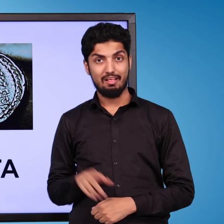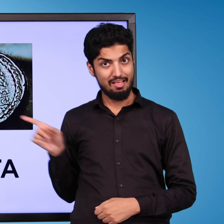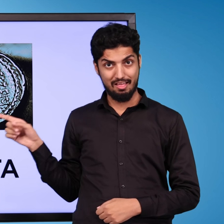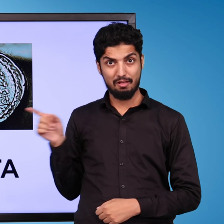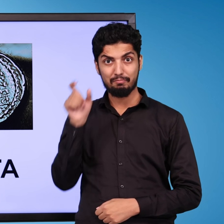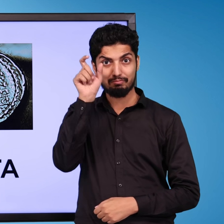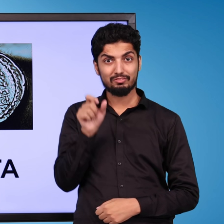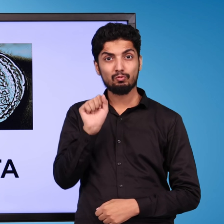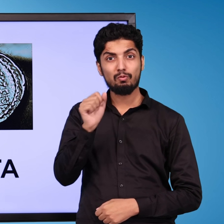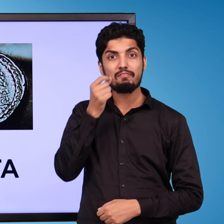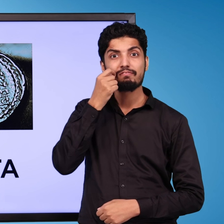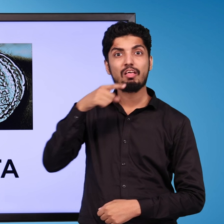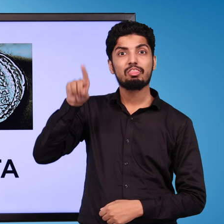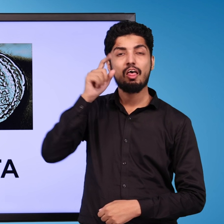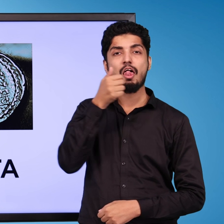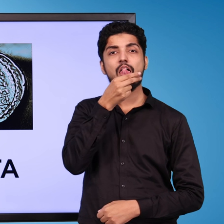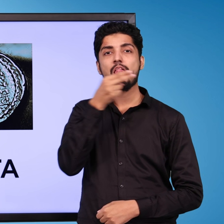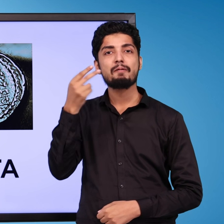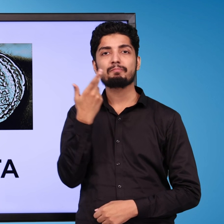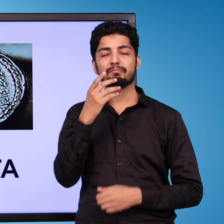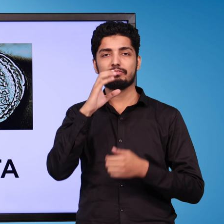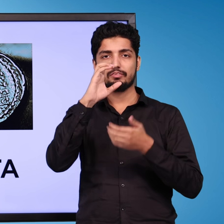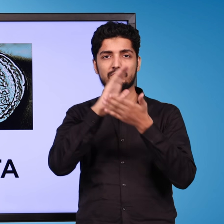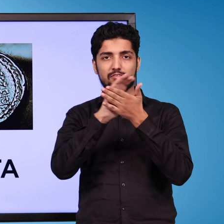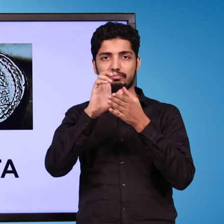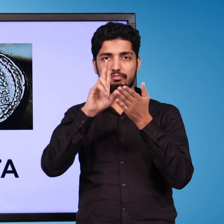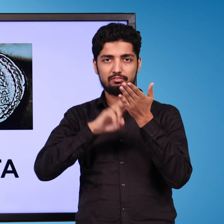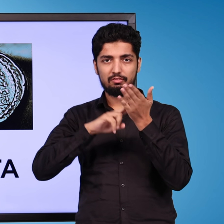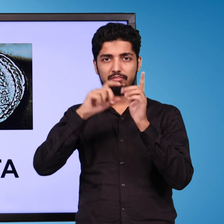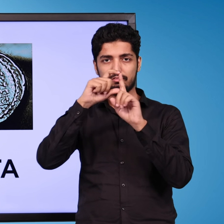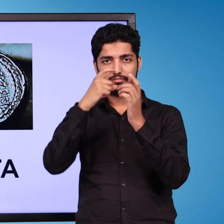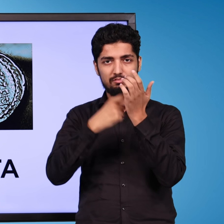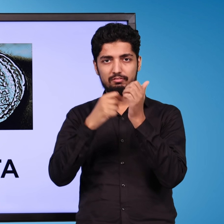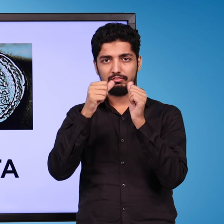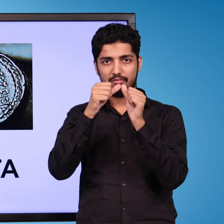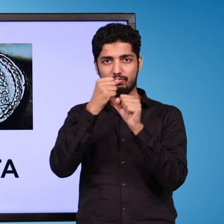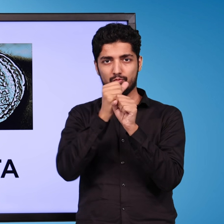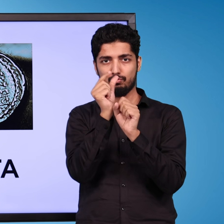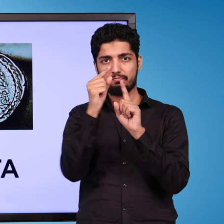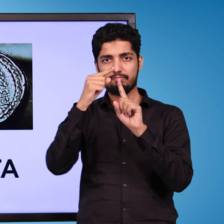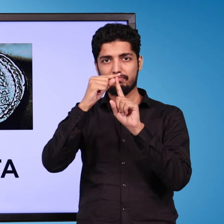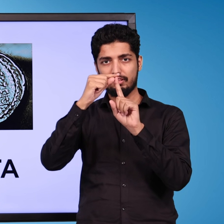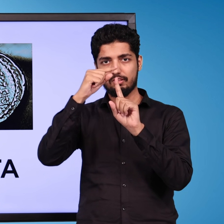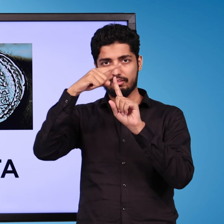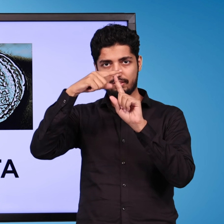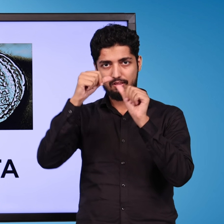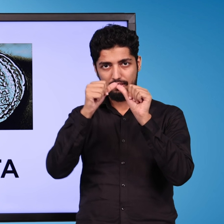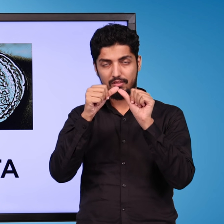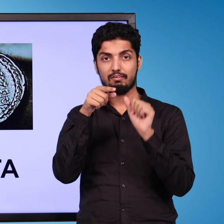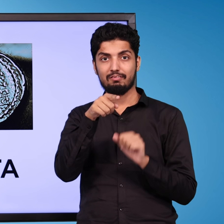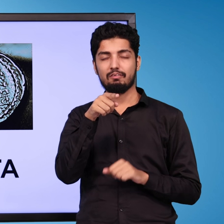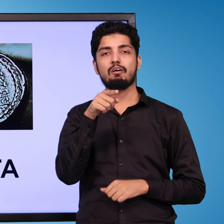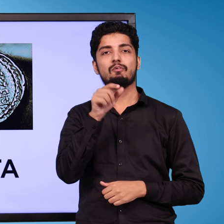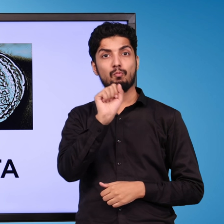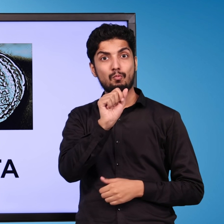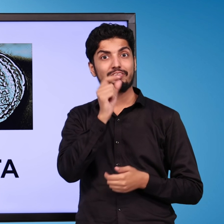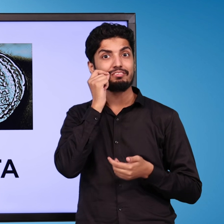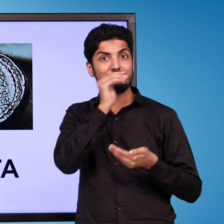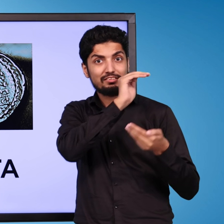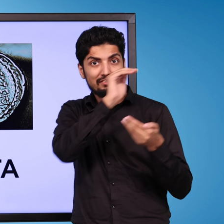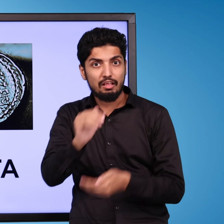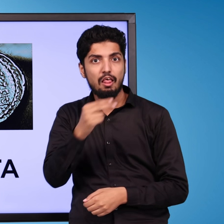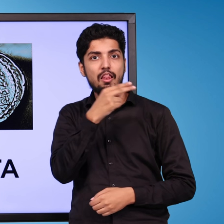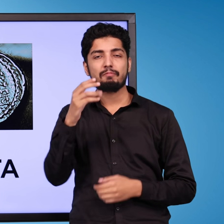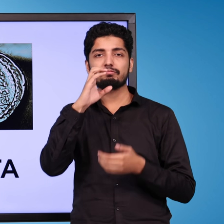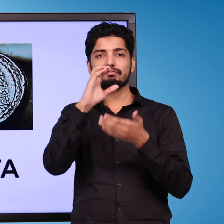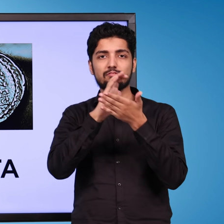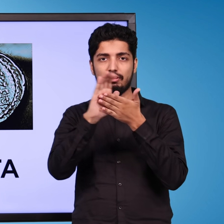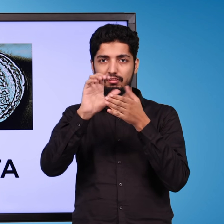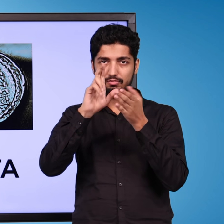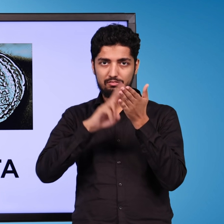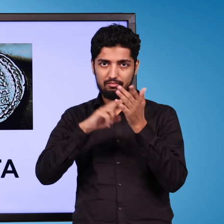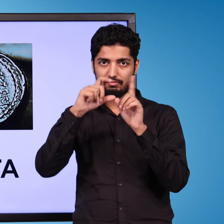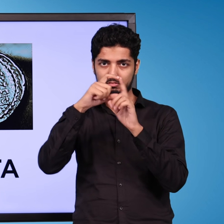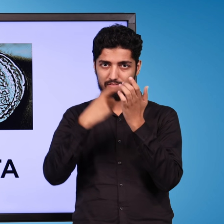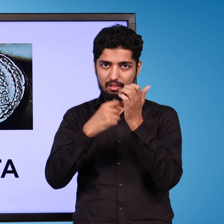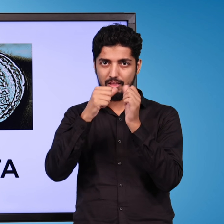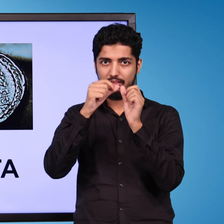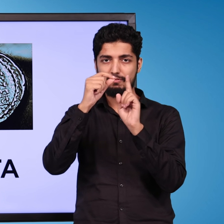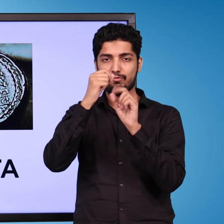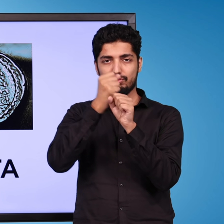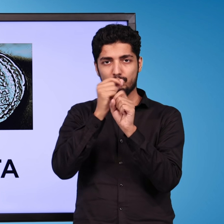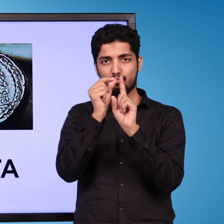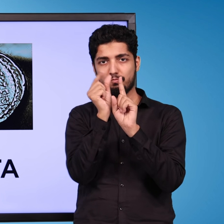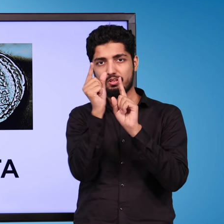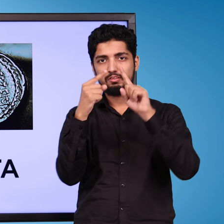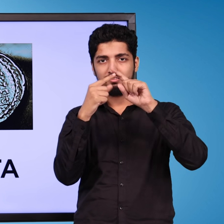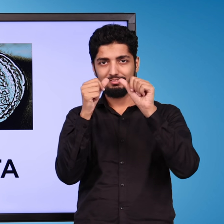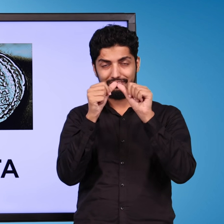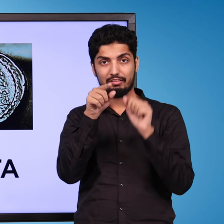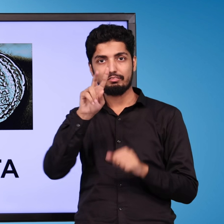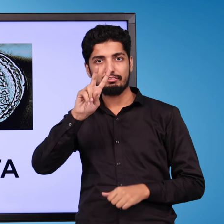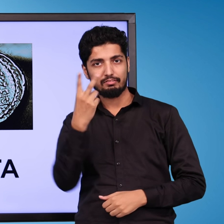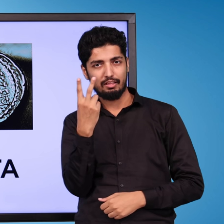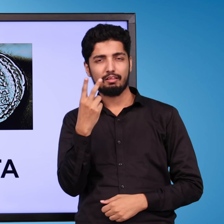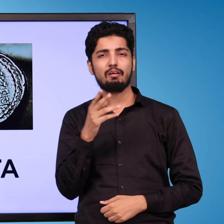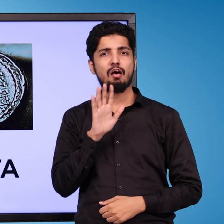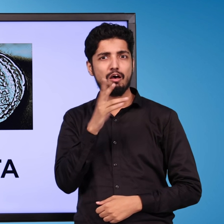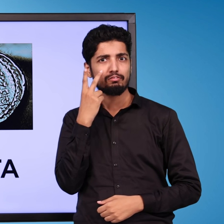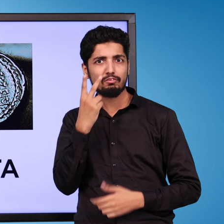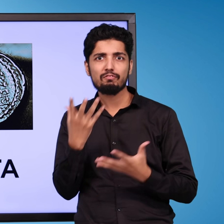His father was Chandragupta and his son was Chandragupta II.